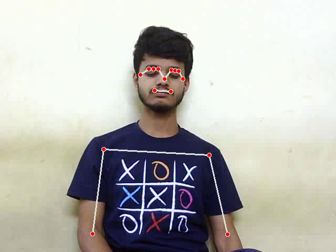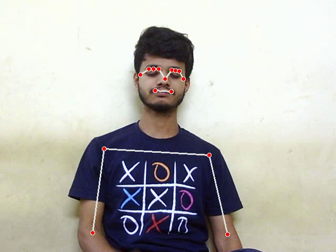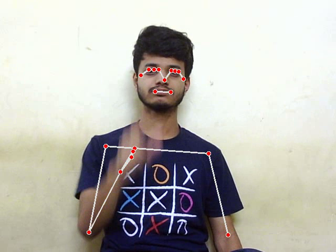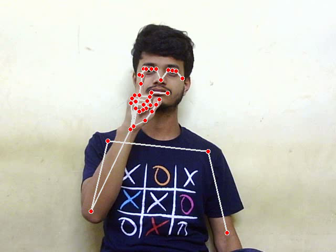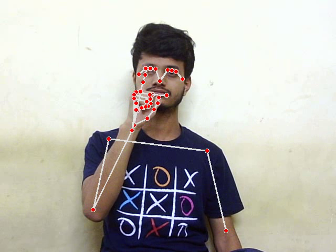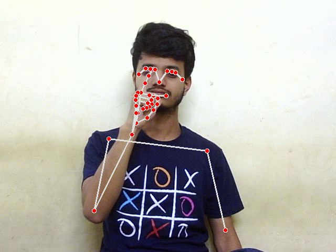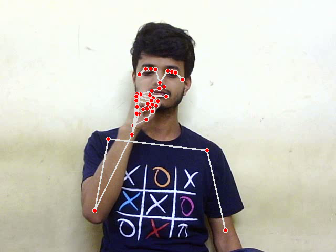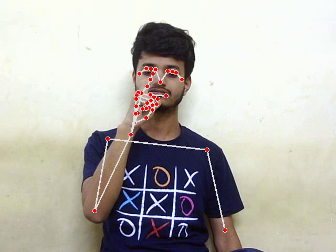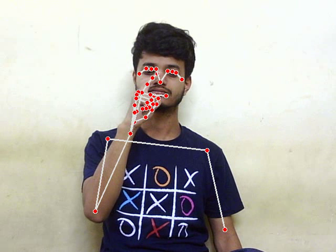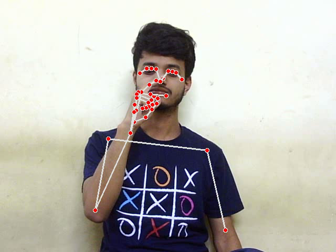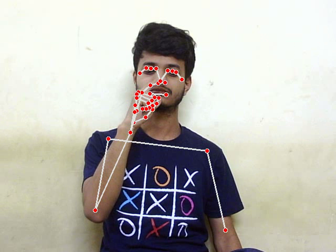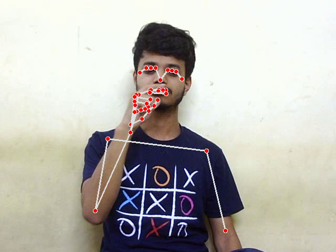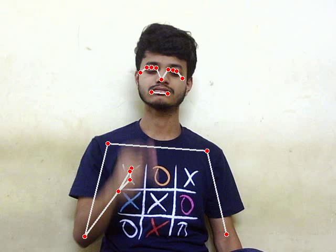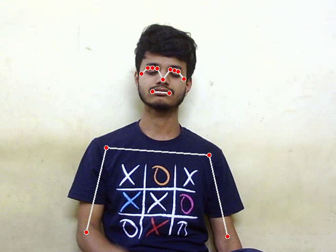who